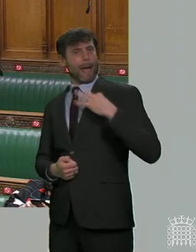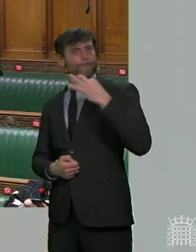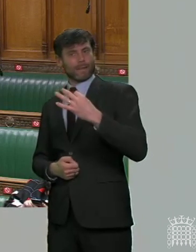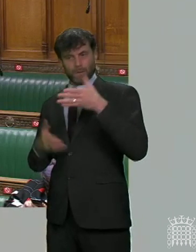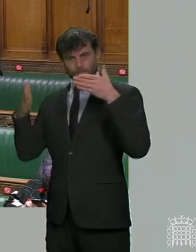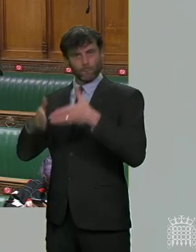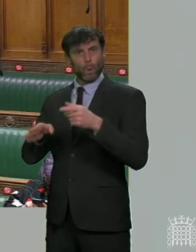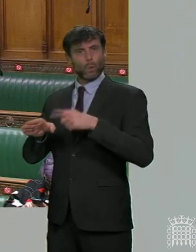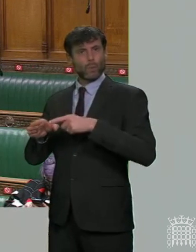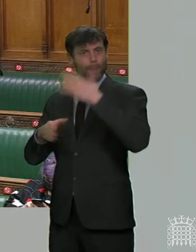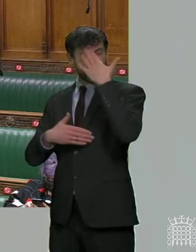This Government are failing young people.